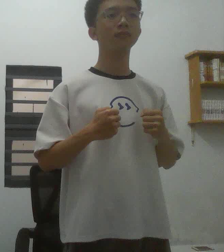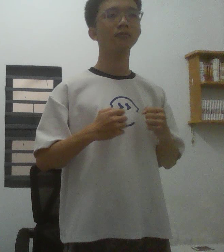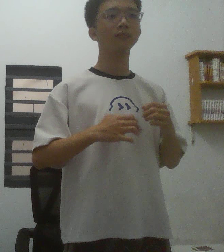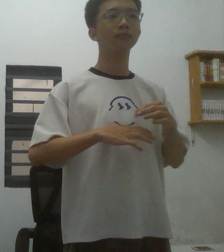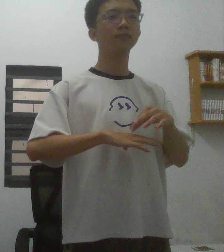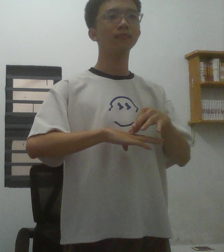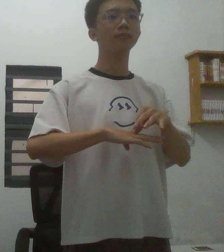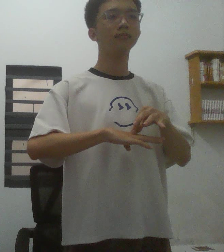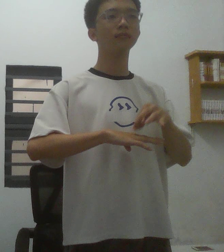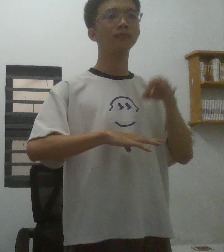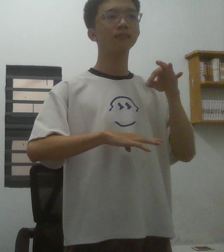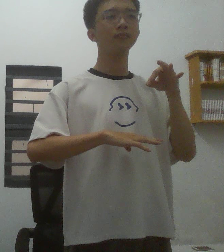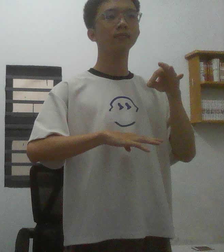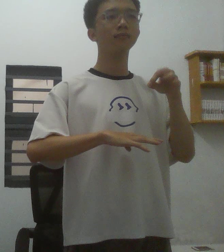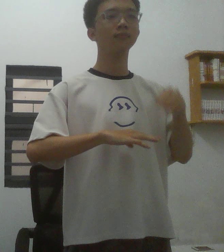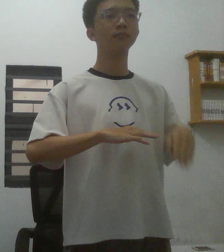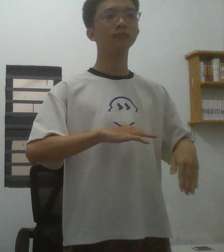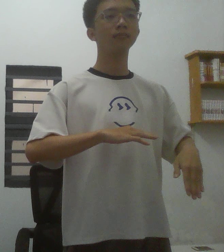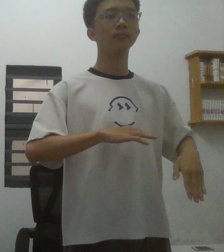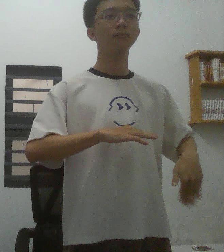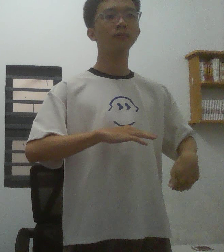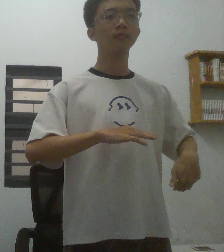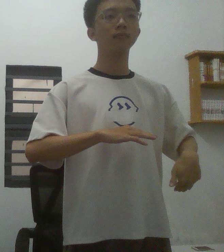tuan sau